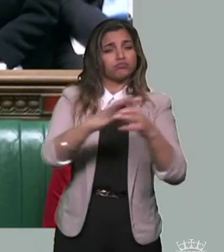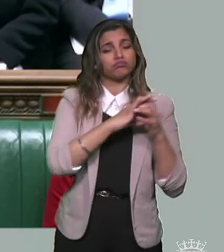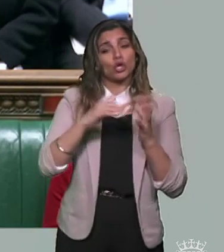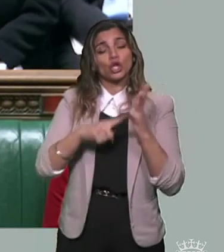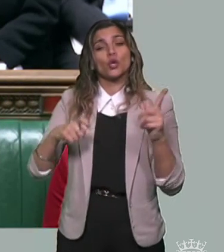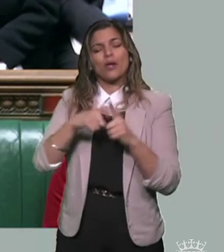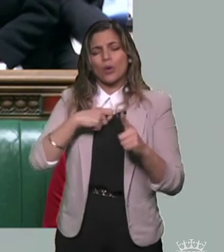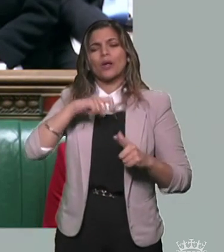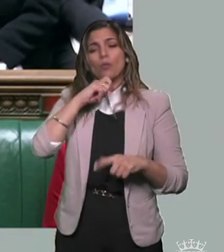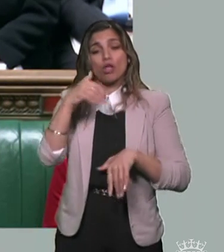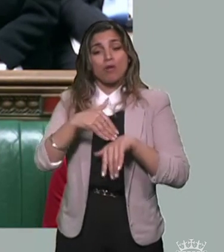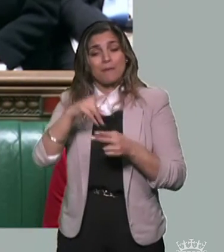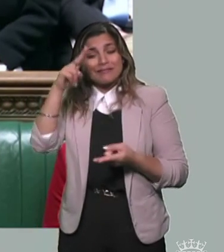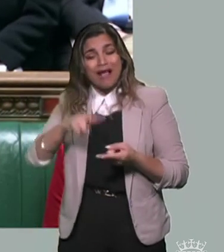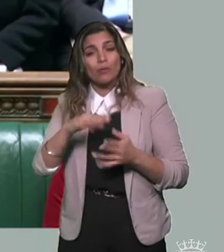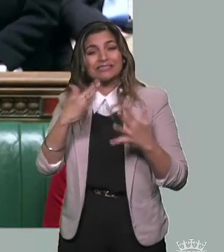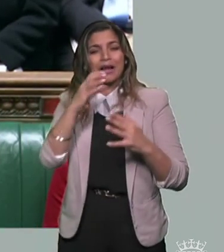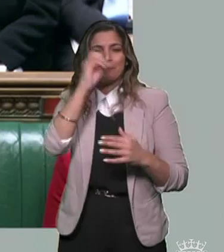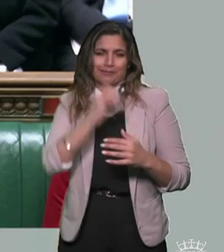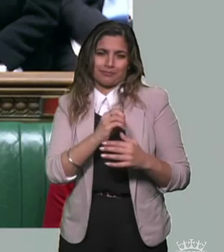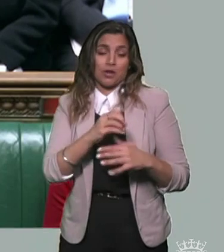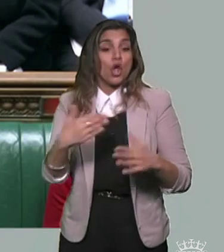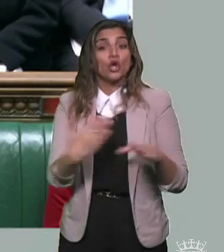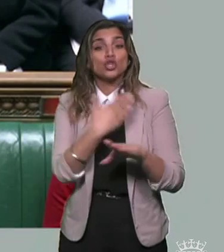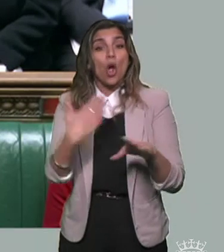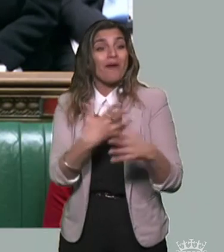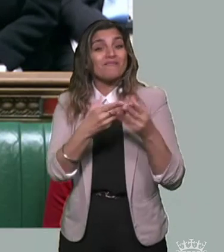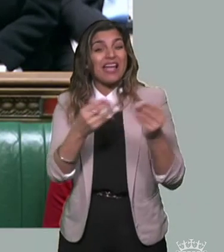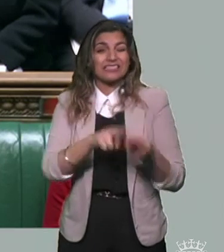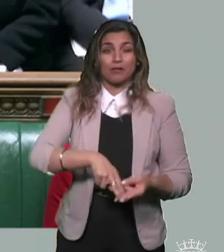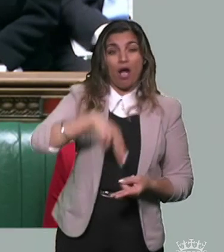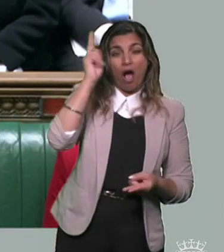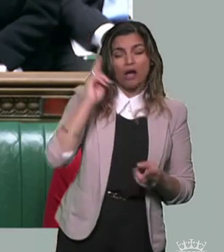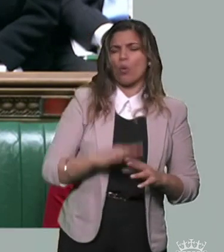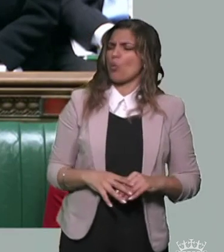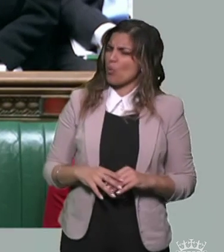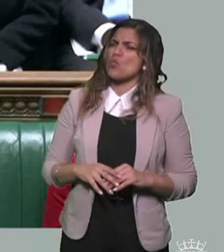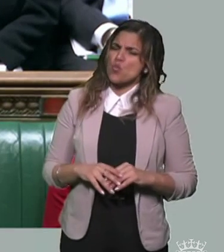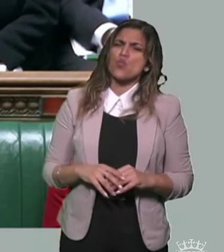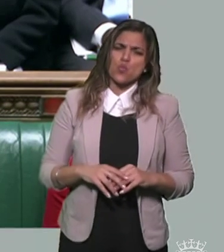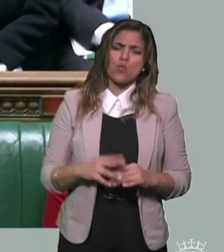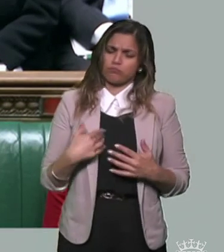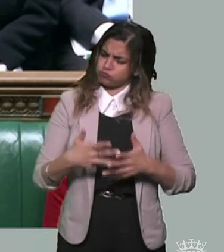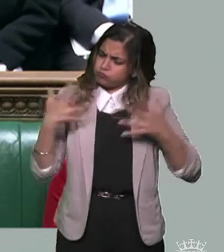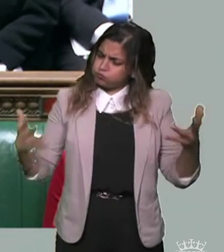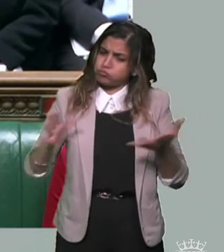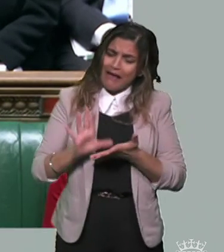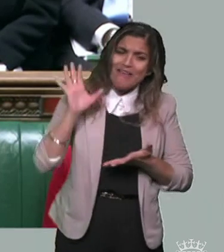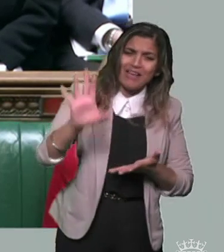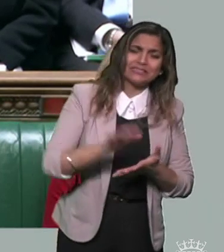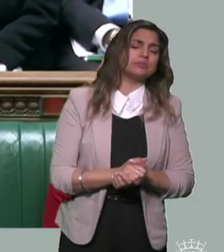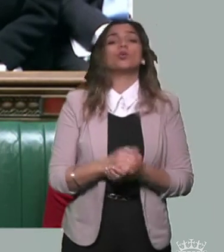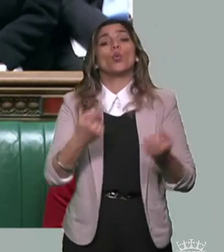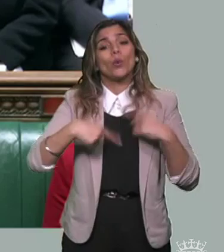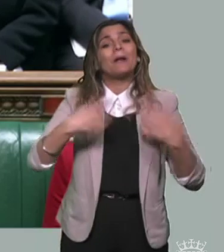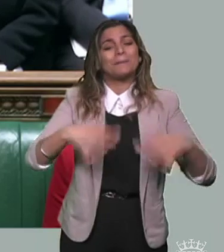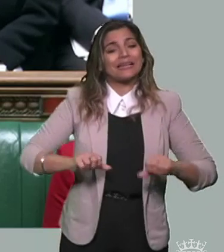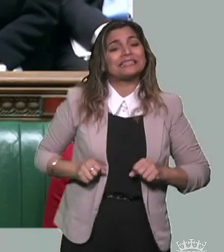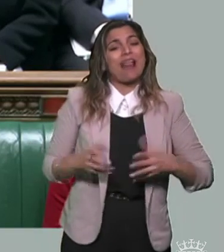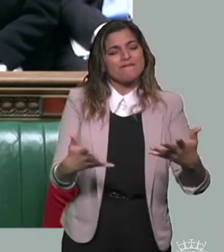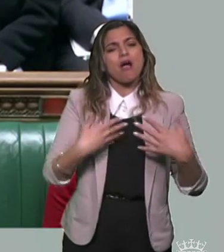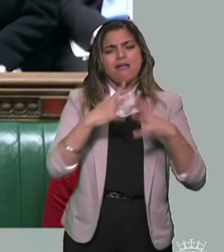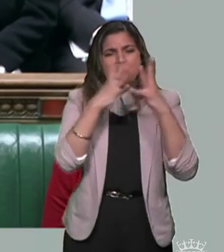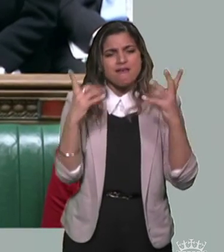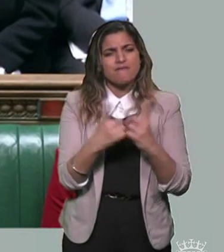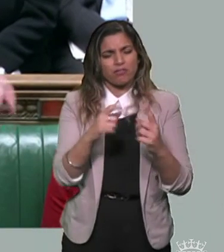Crime down 10%, job vacancies at a record high, colossal investment—we are delivering, and Labour has no plan.